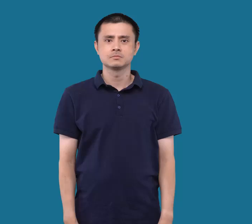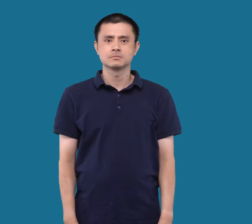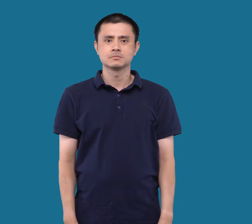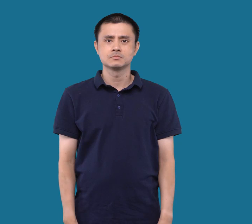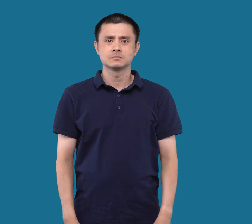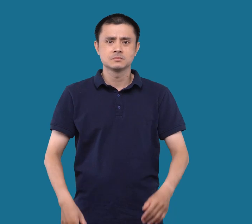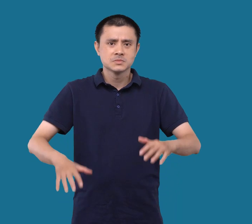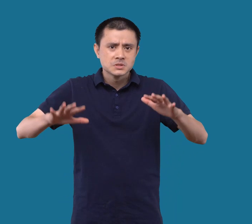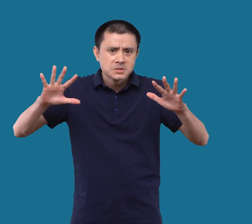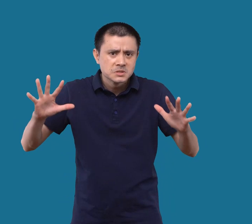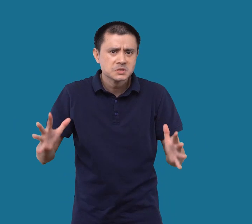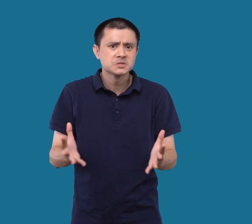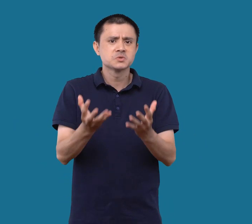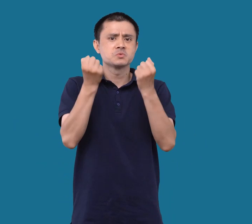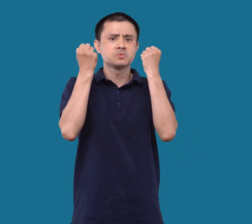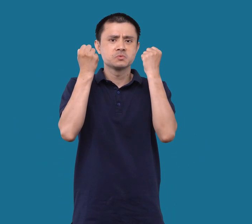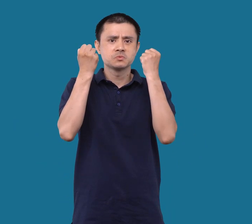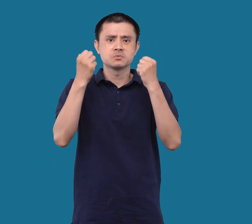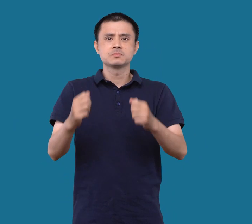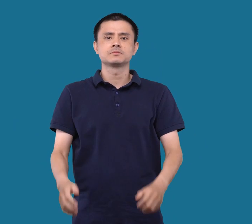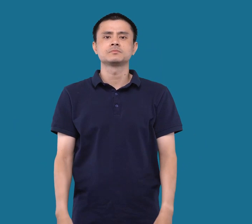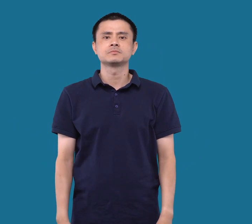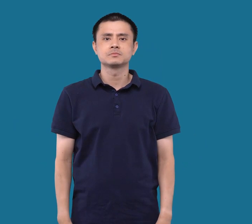cứu hộ